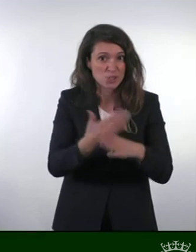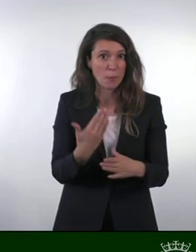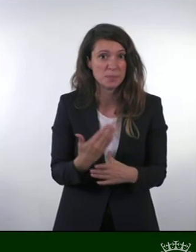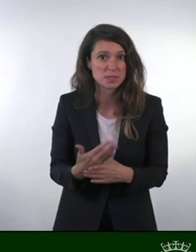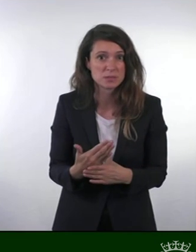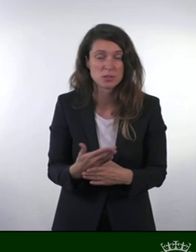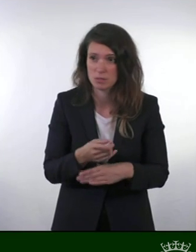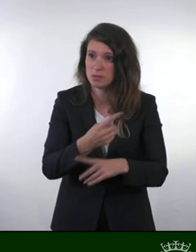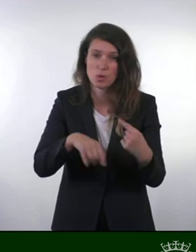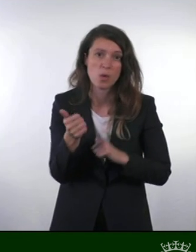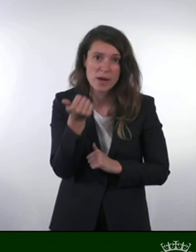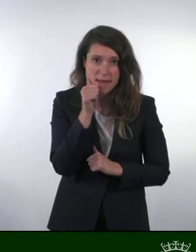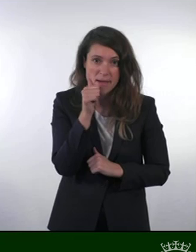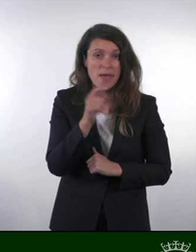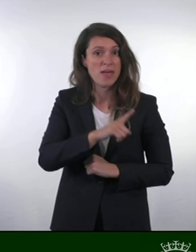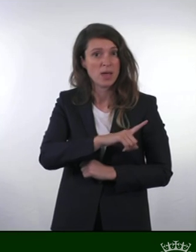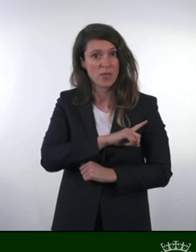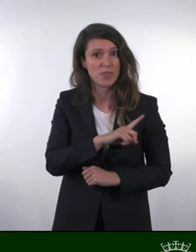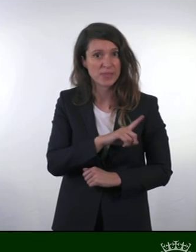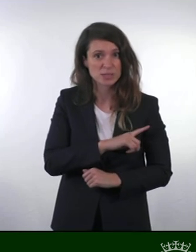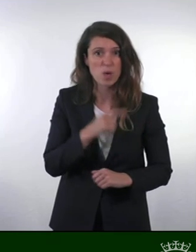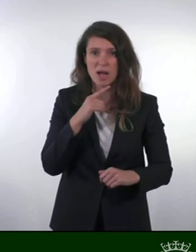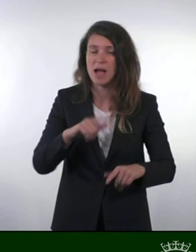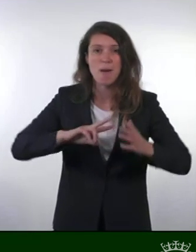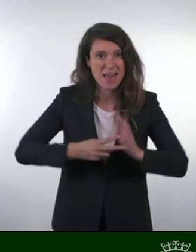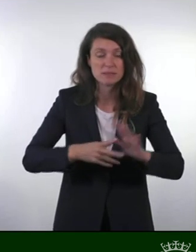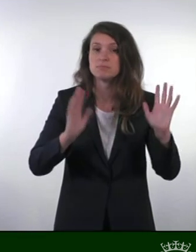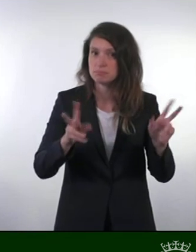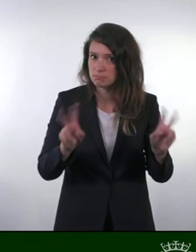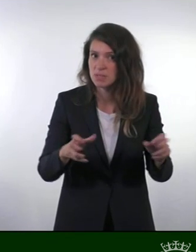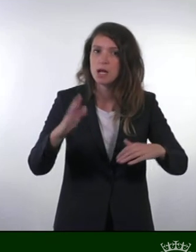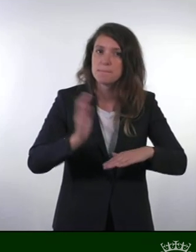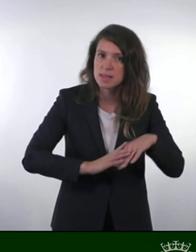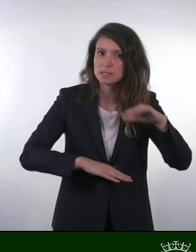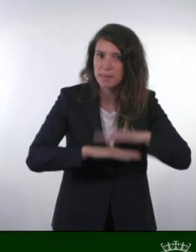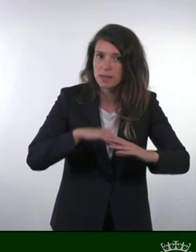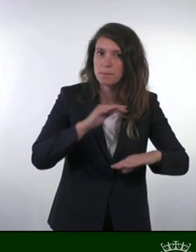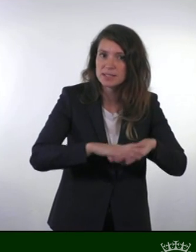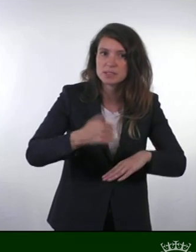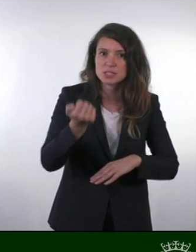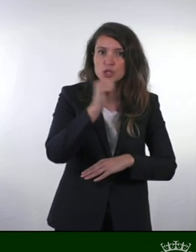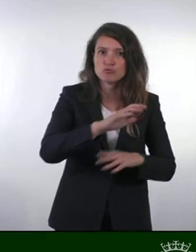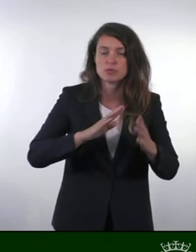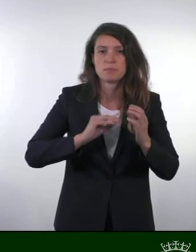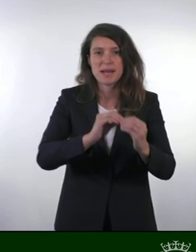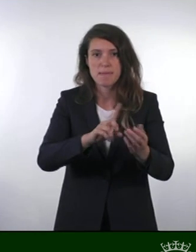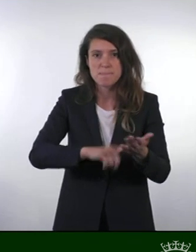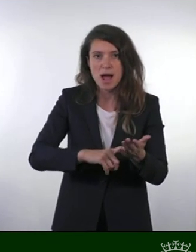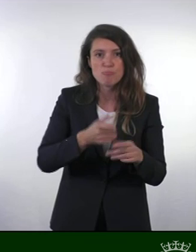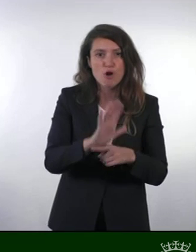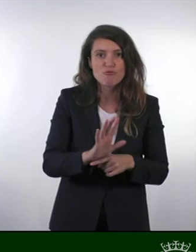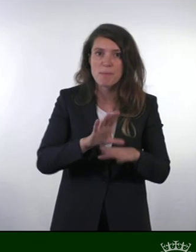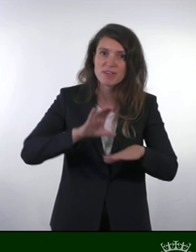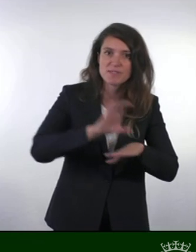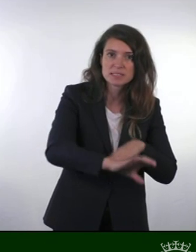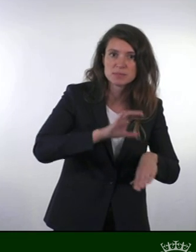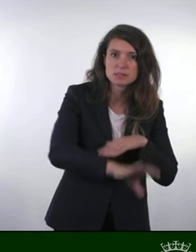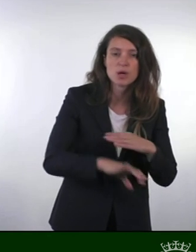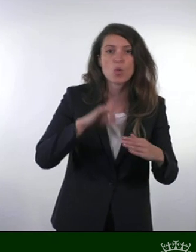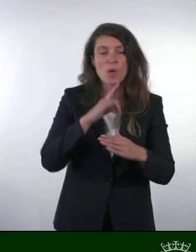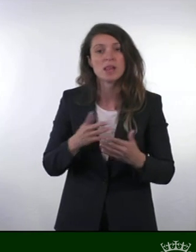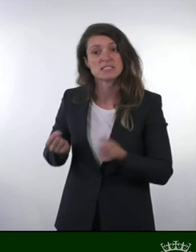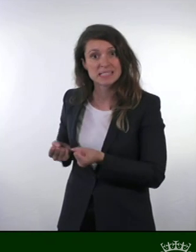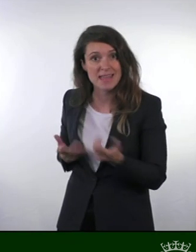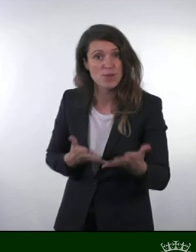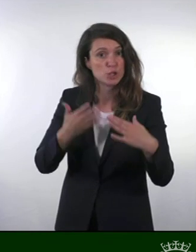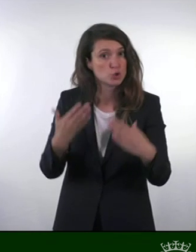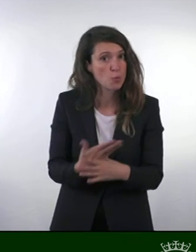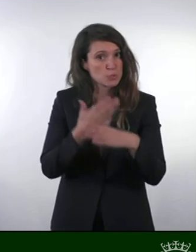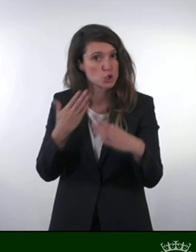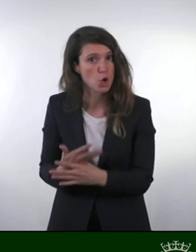That is why we have a plan to build, build, build with a £600 billion programme of investment and to deliver jobs, jobs, jobs.